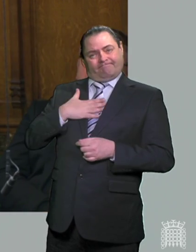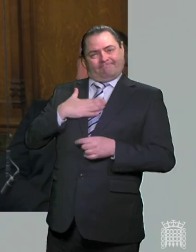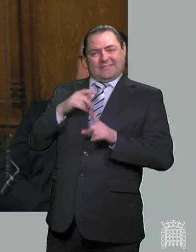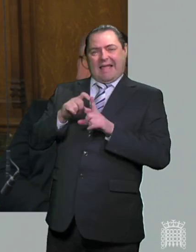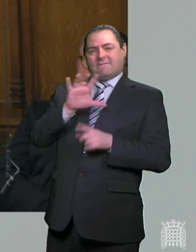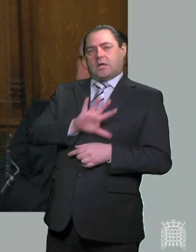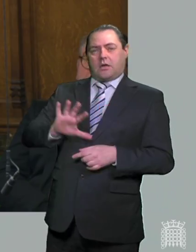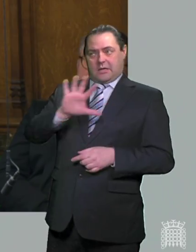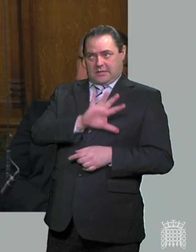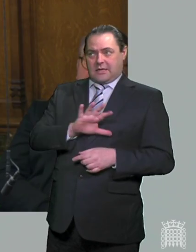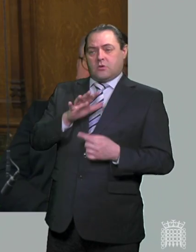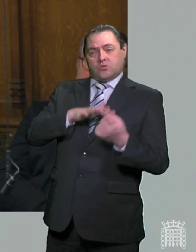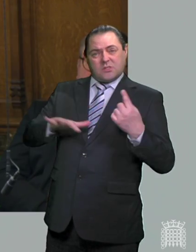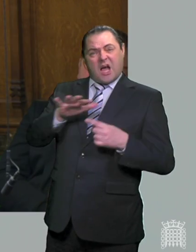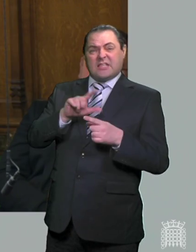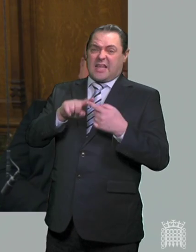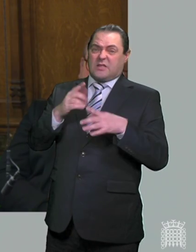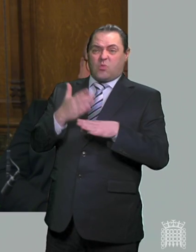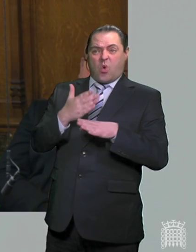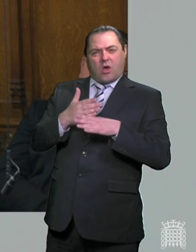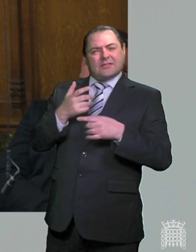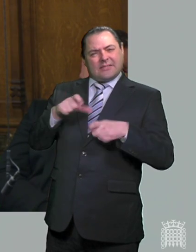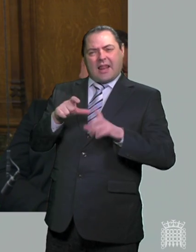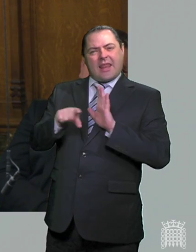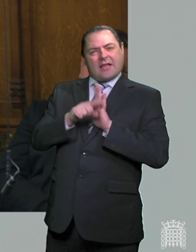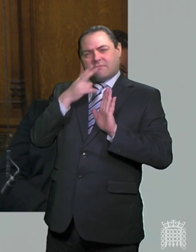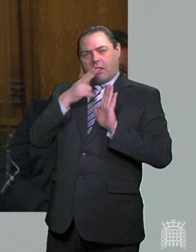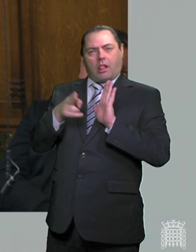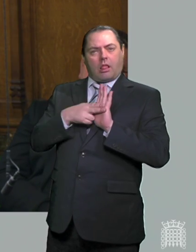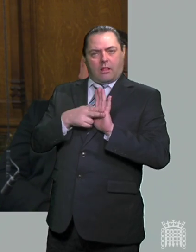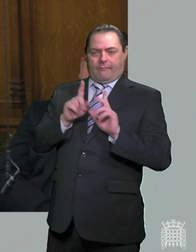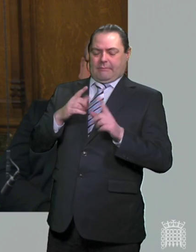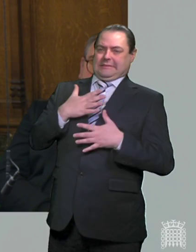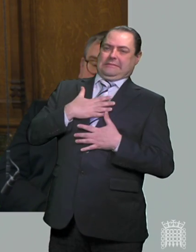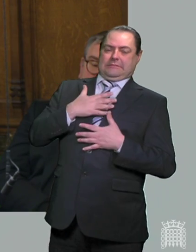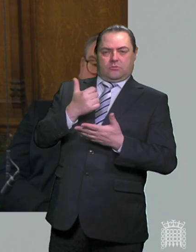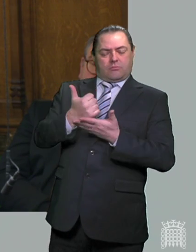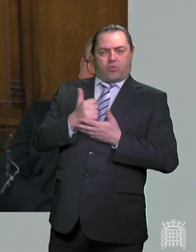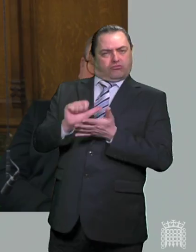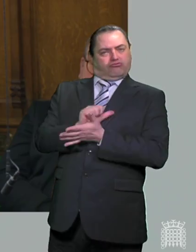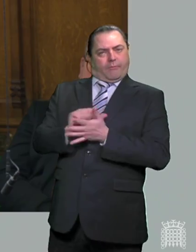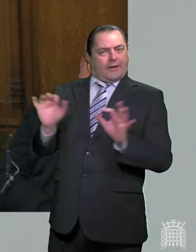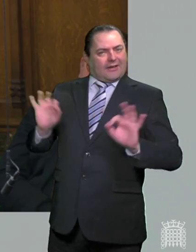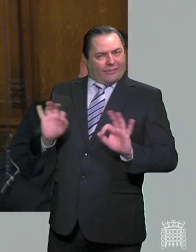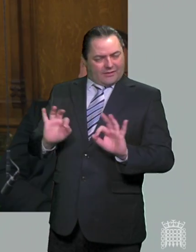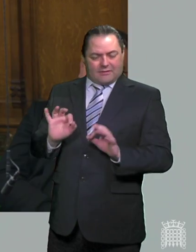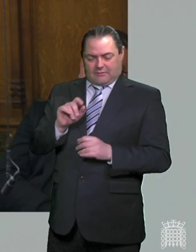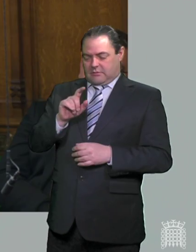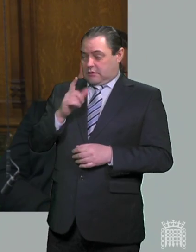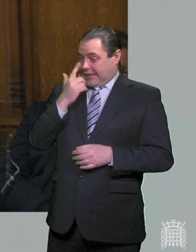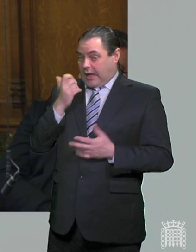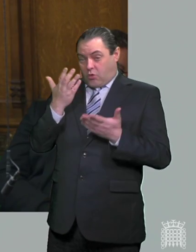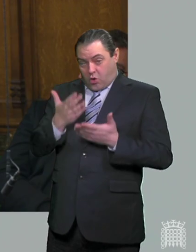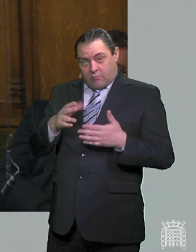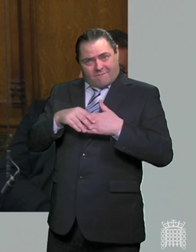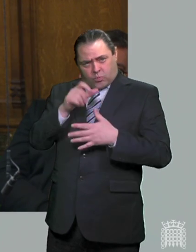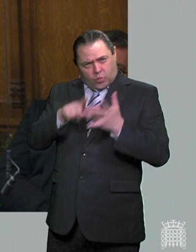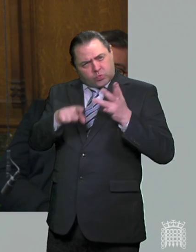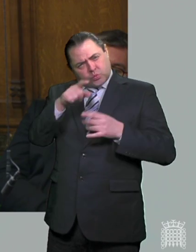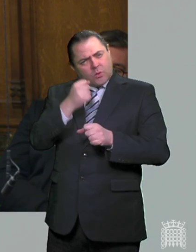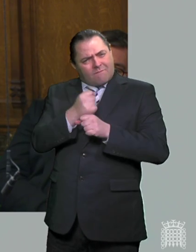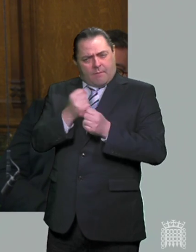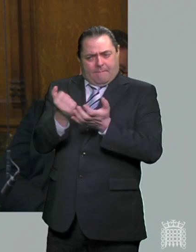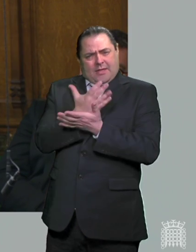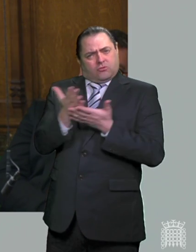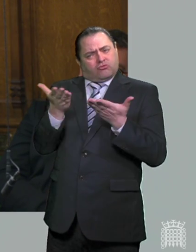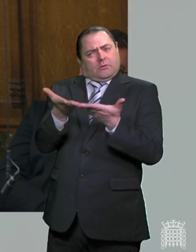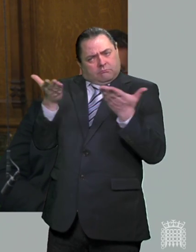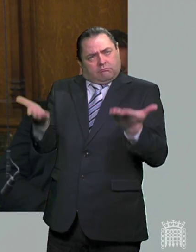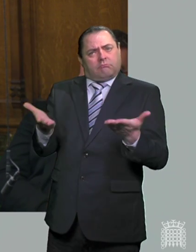That is why we are supporting the private Member’s Bill promoted by the honourable Member for Bath, the Worker Protection Bill, because it is such a serious issue.